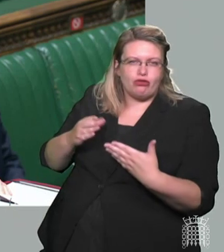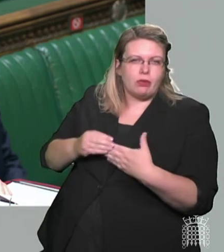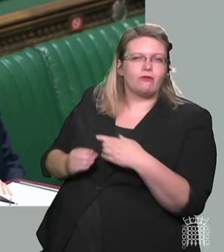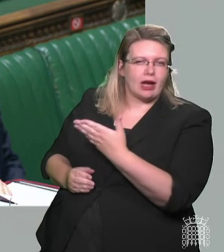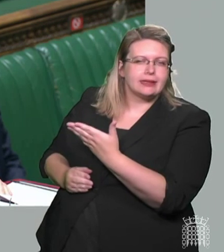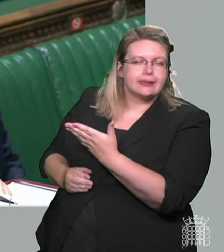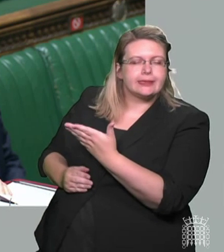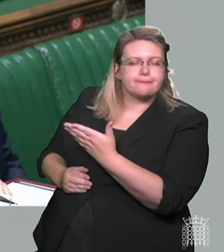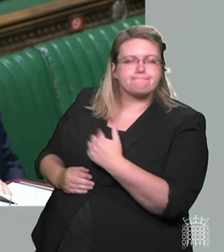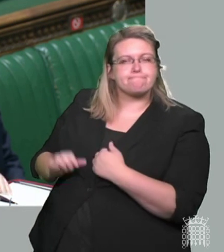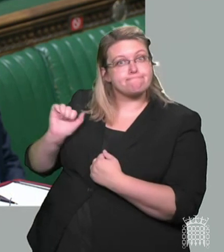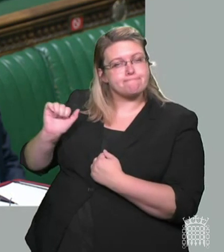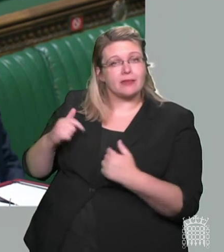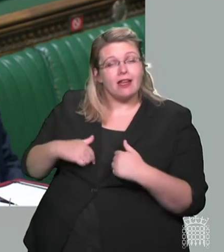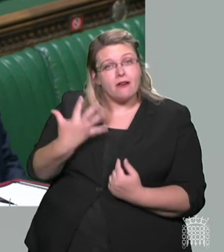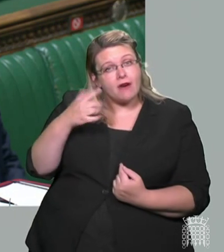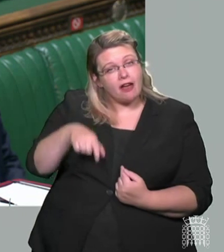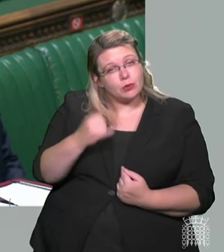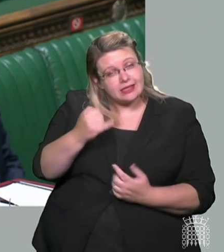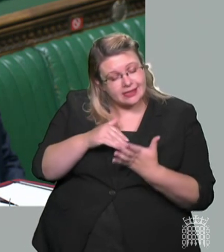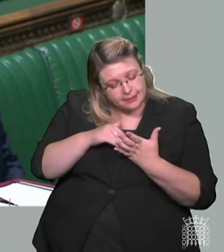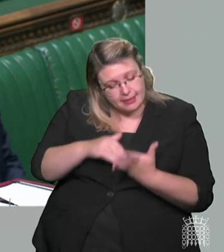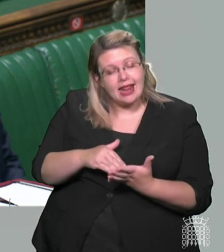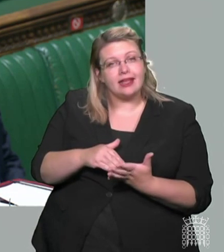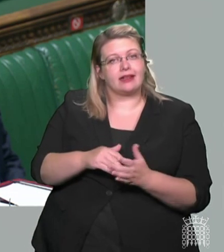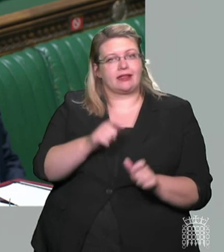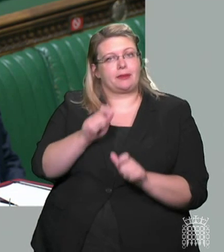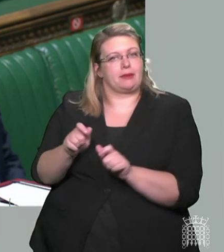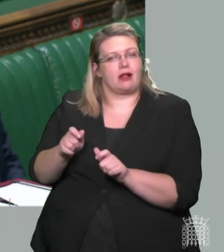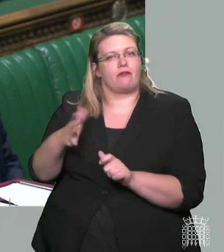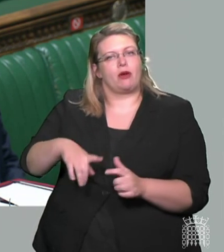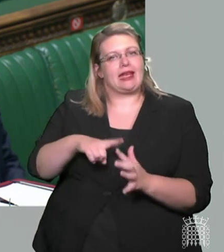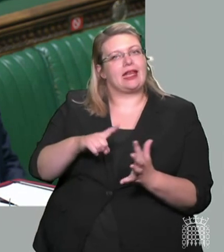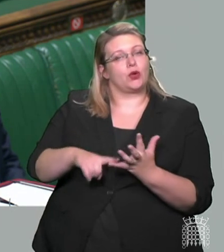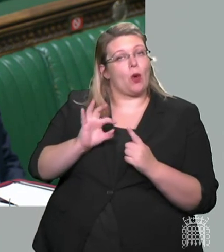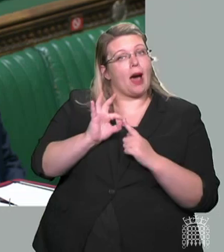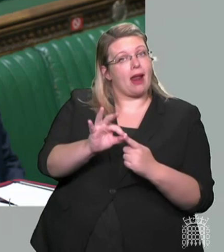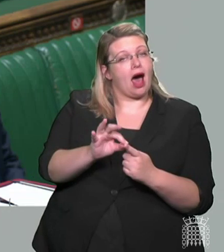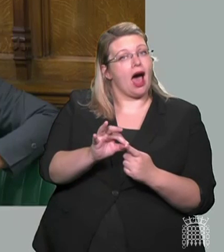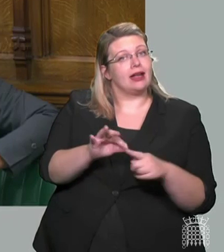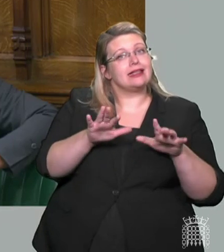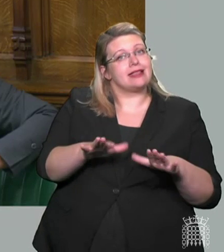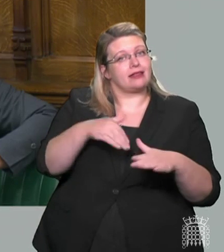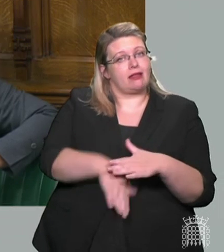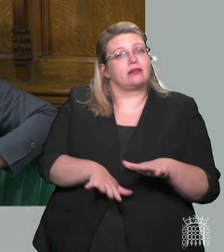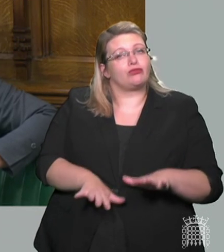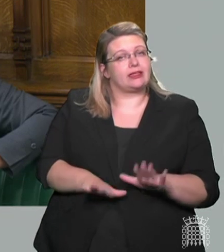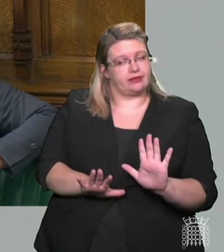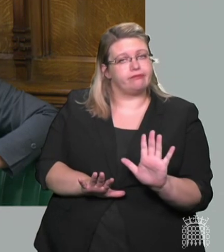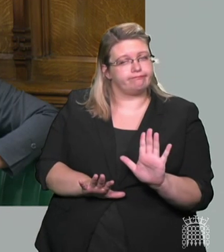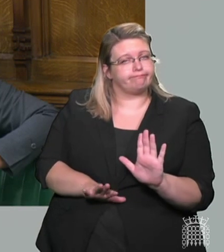I am thrilled that an astonishing 5.6 million EU nationals have already applied for this wonderful scheme.